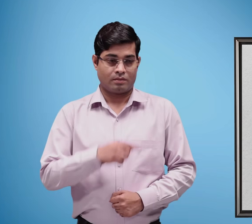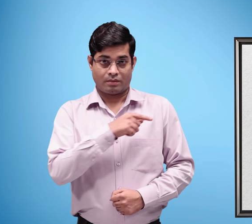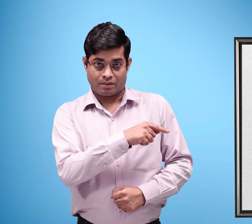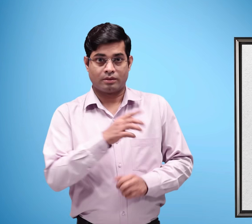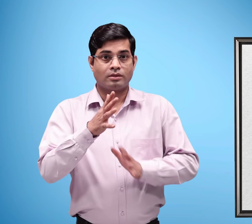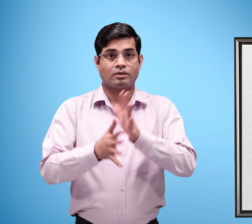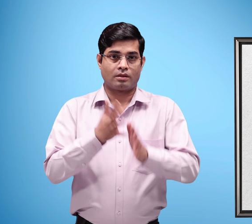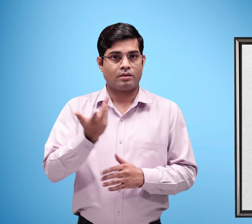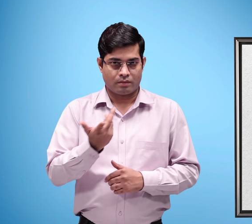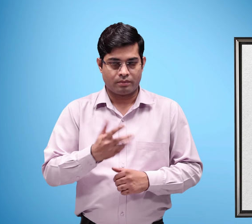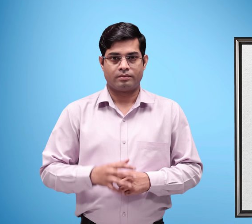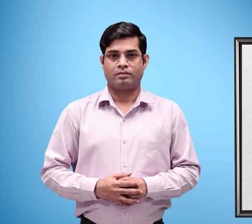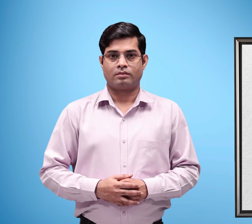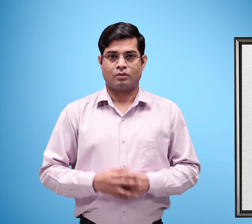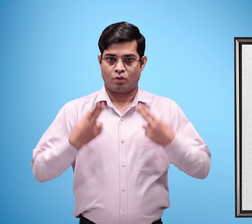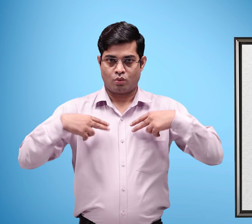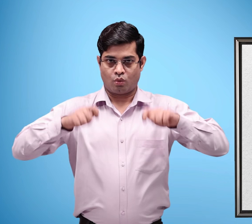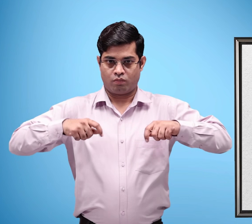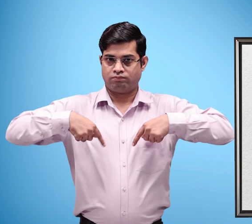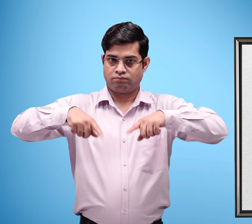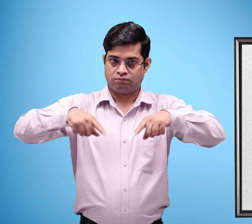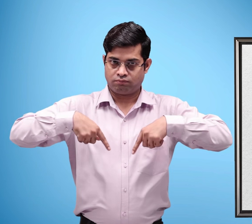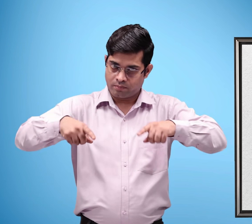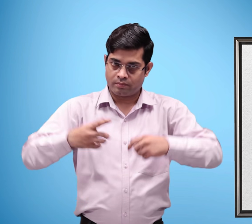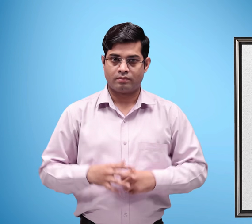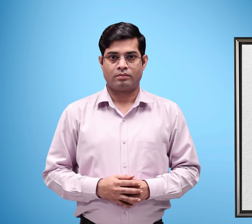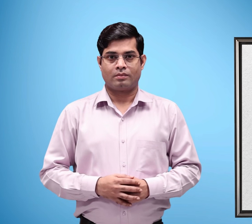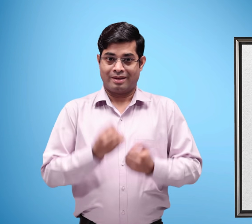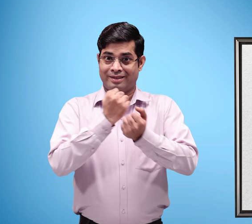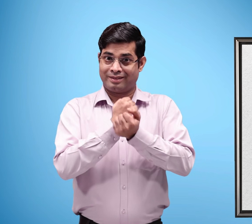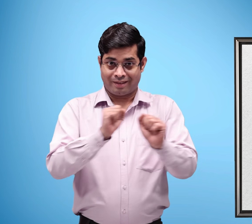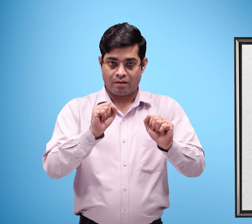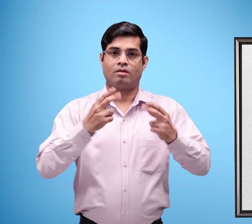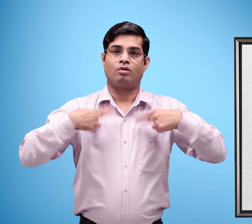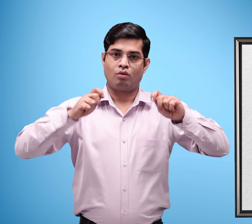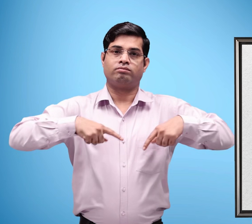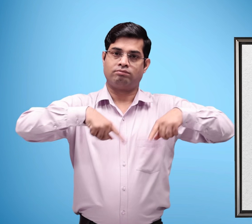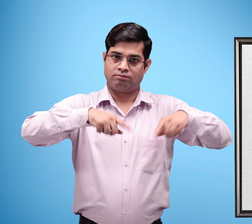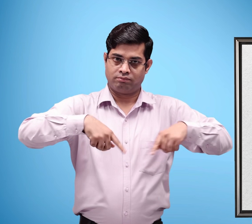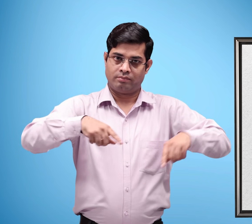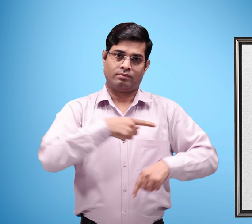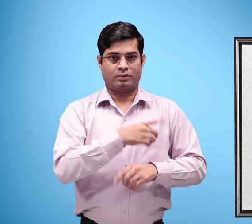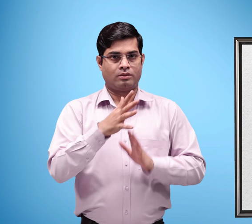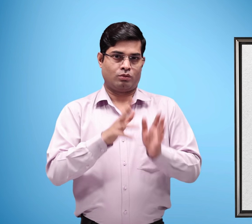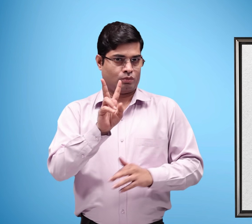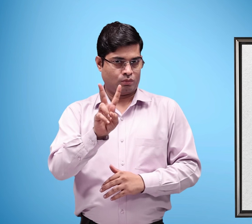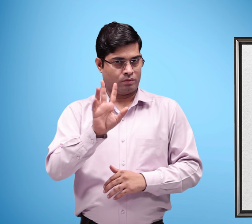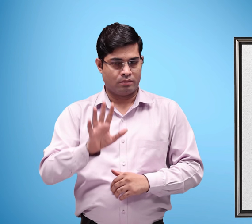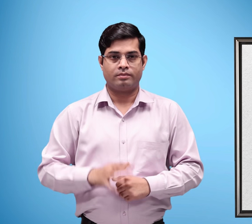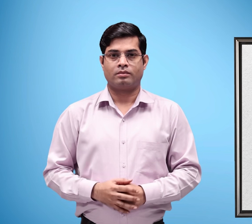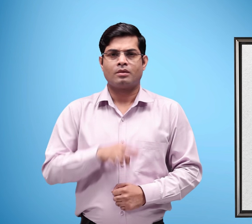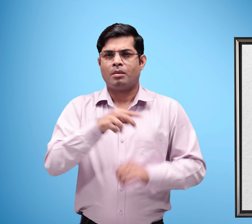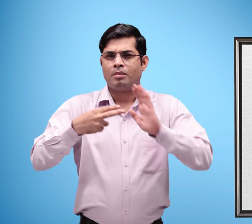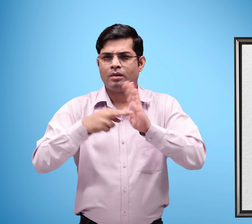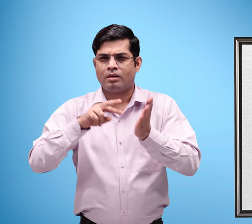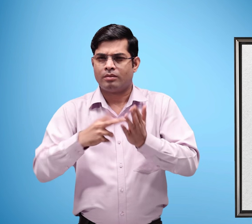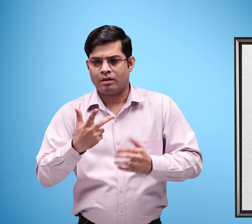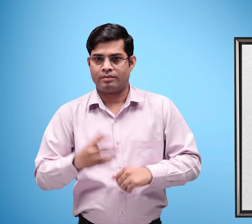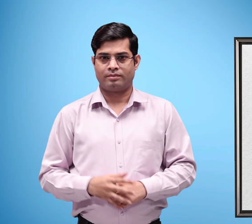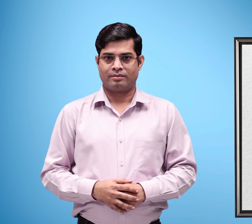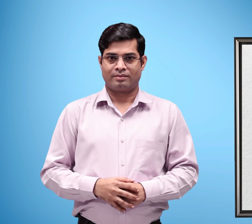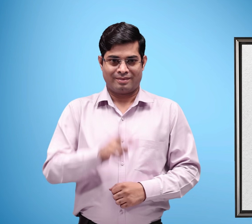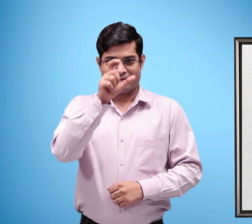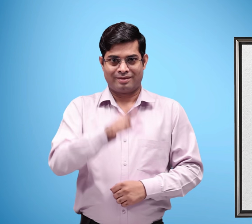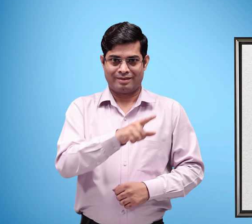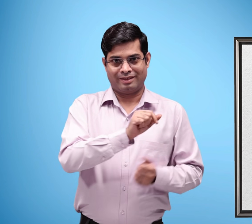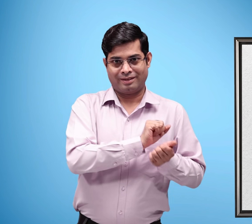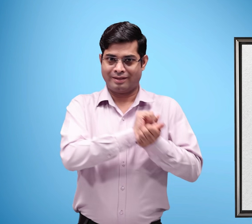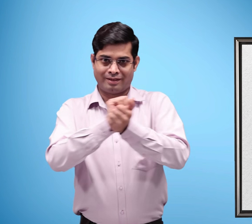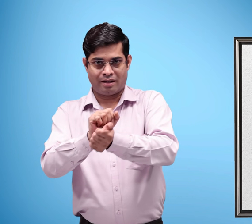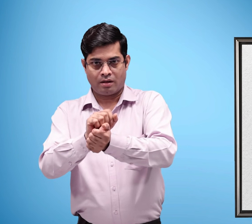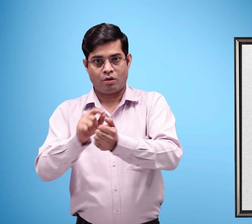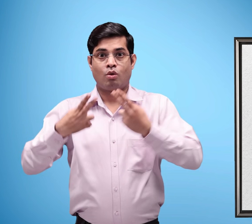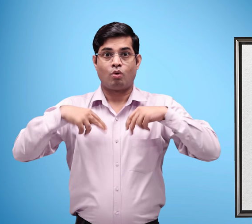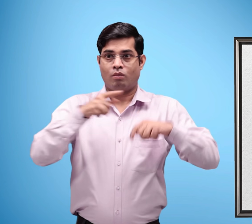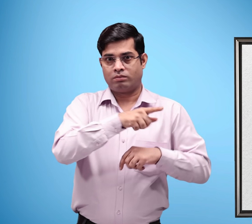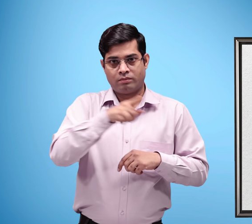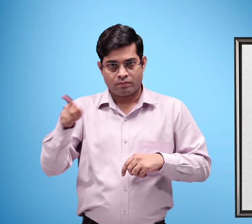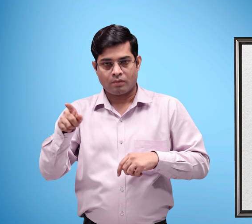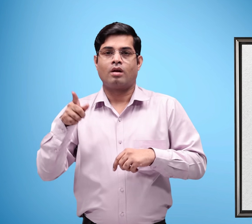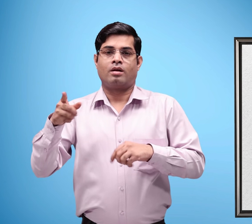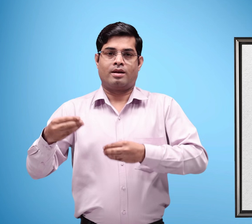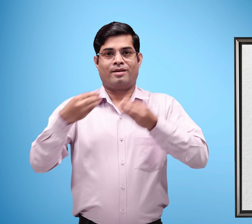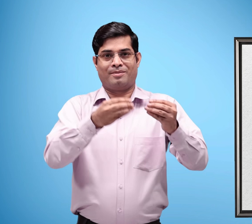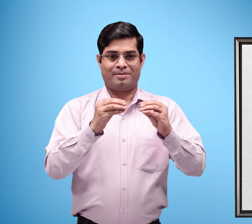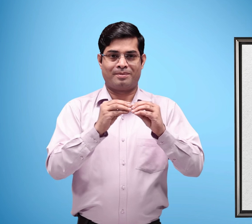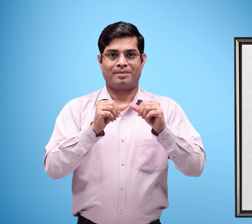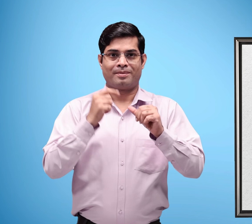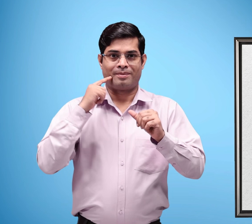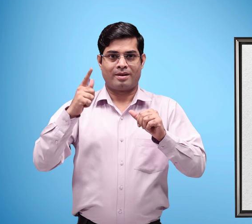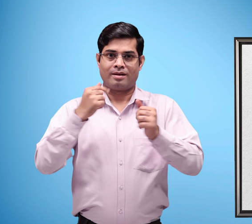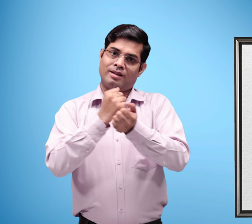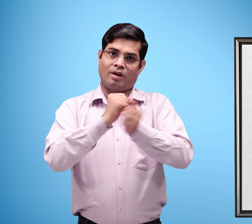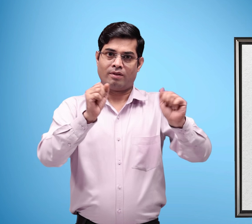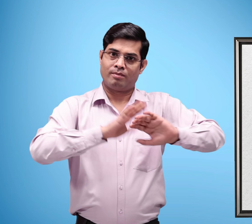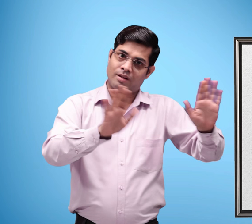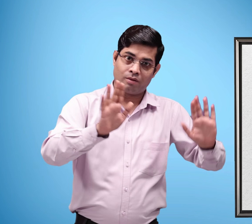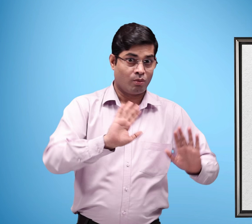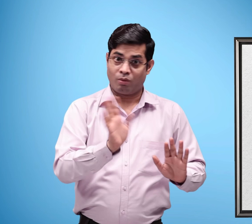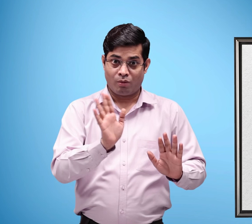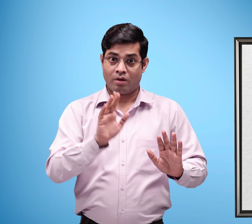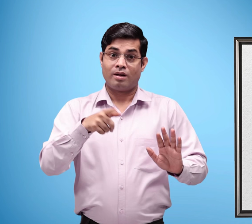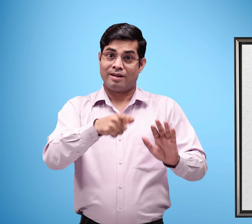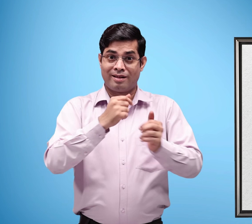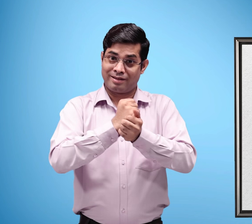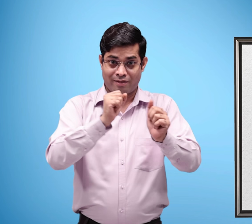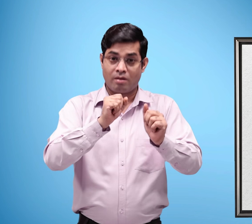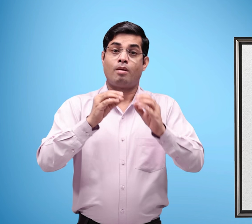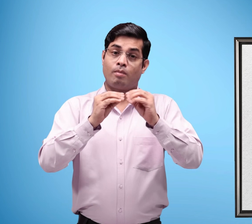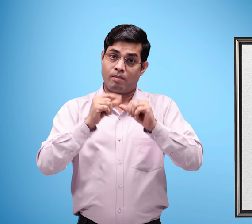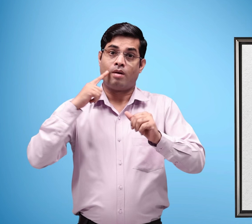Bail This sign means bail. Bail refers to when an accused person is released on certain conditions.